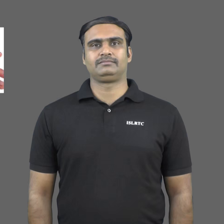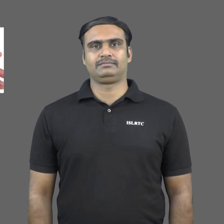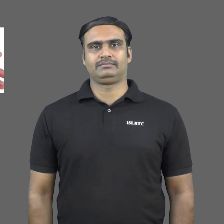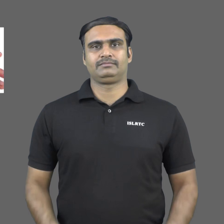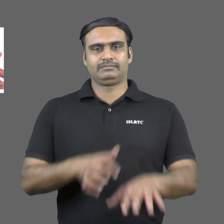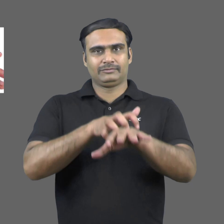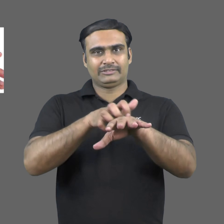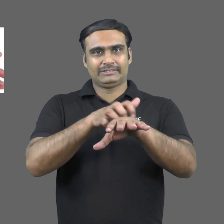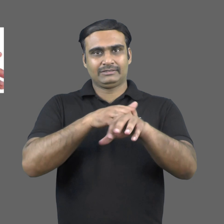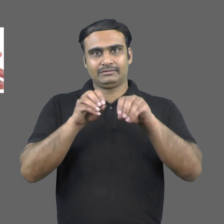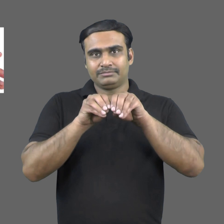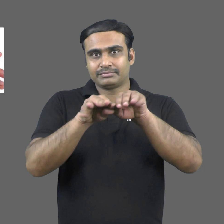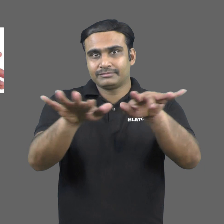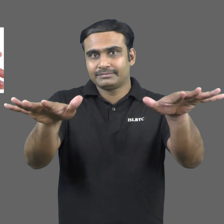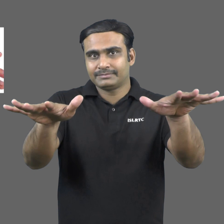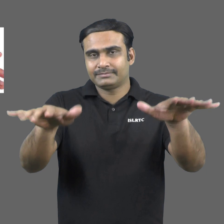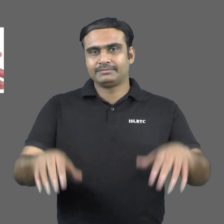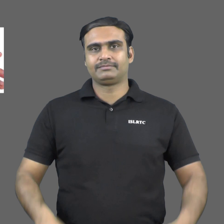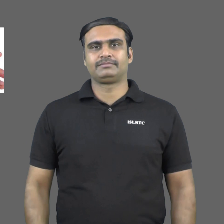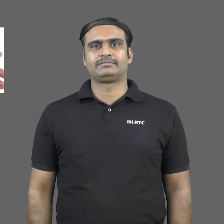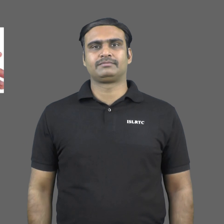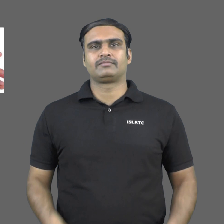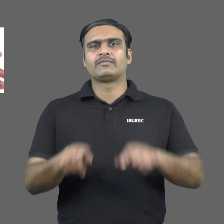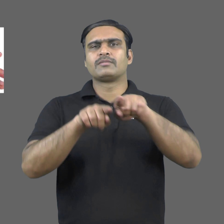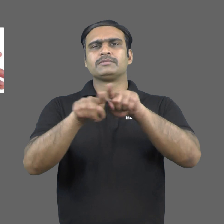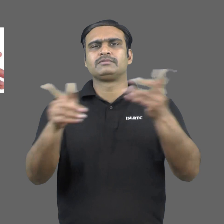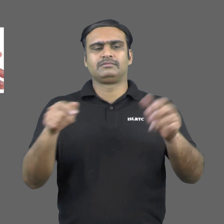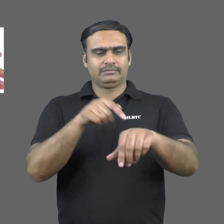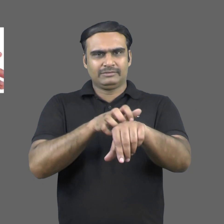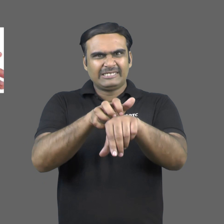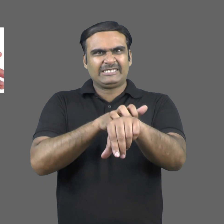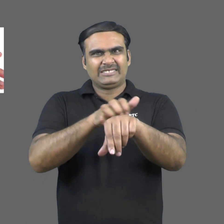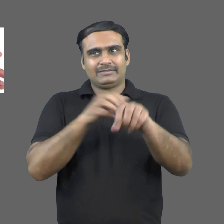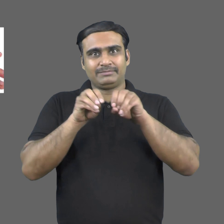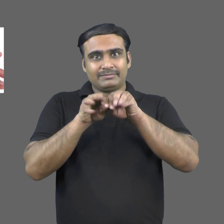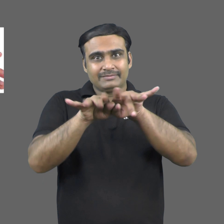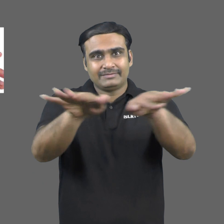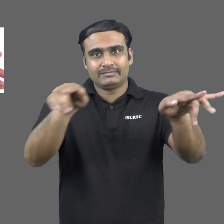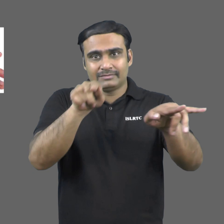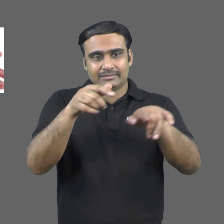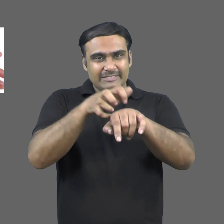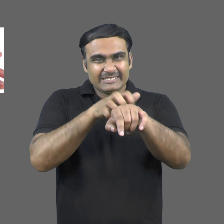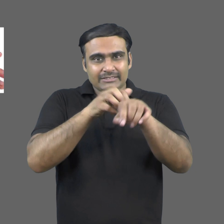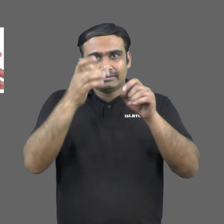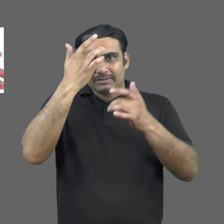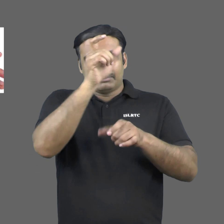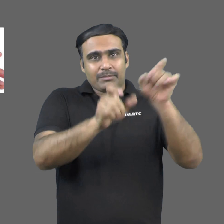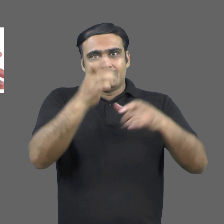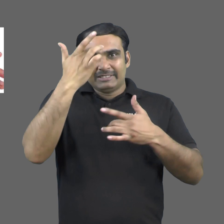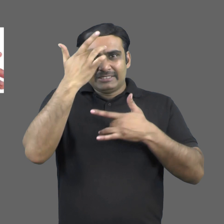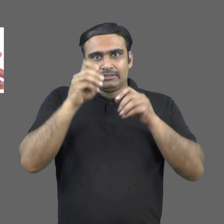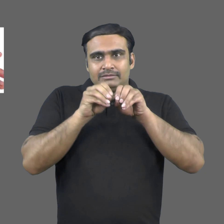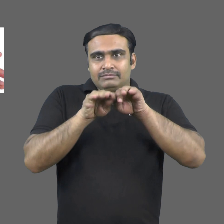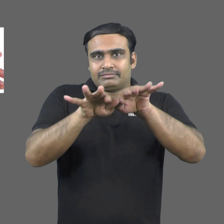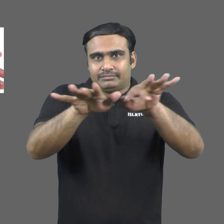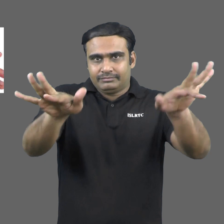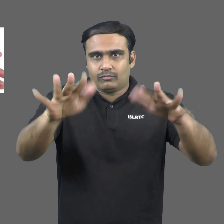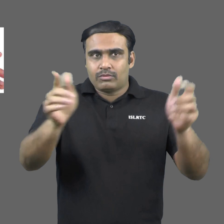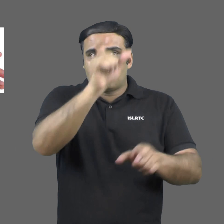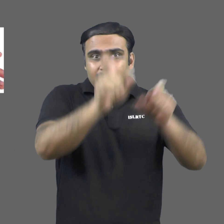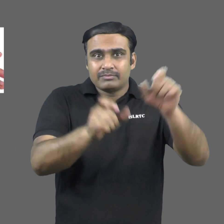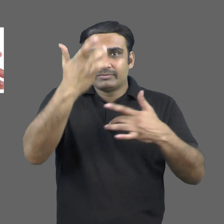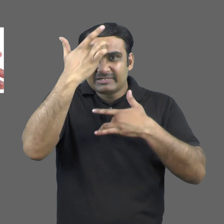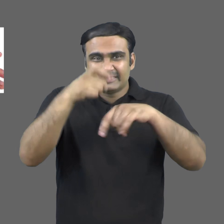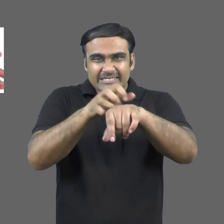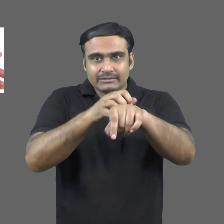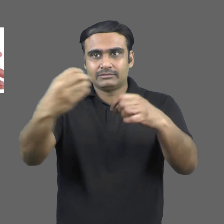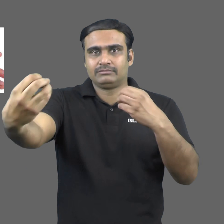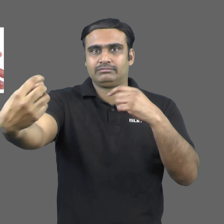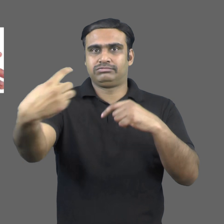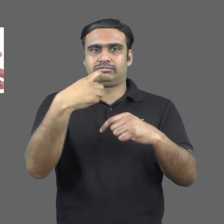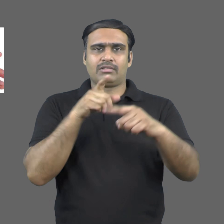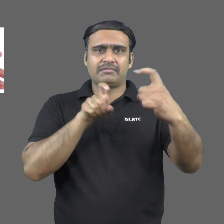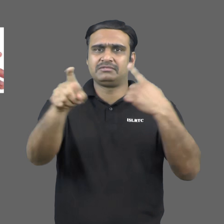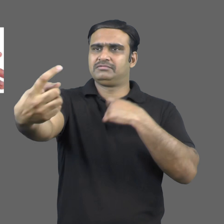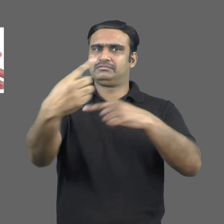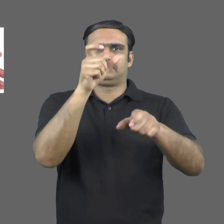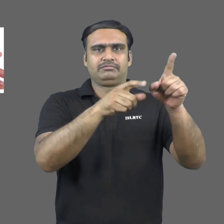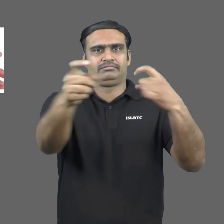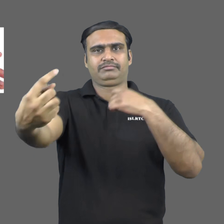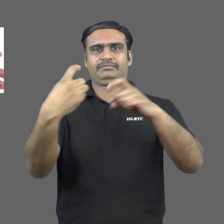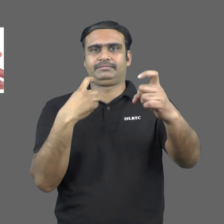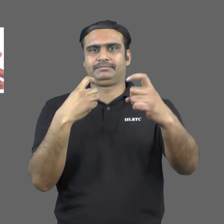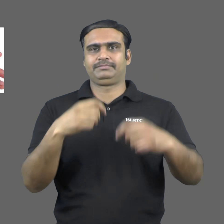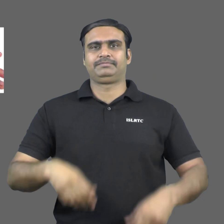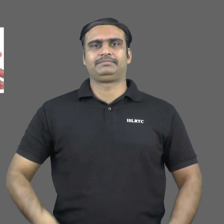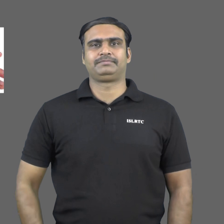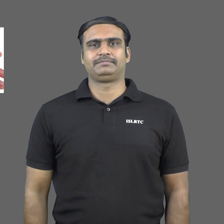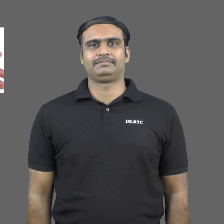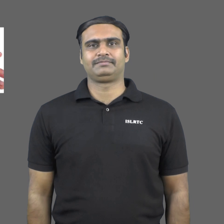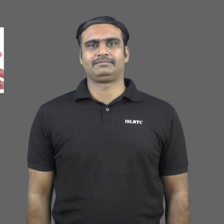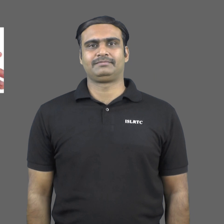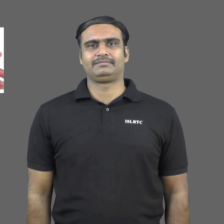Infection